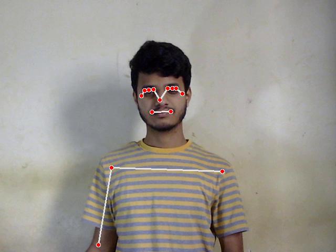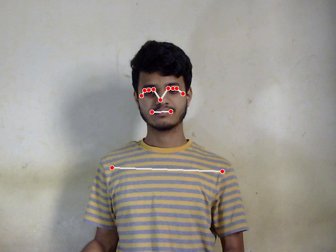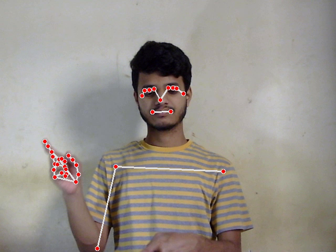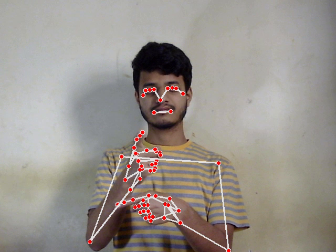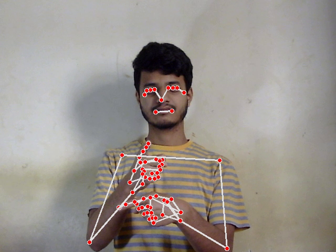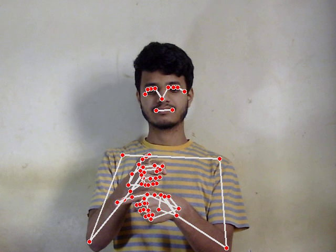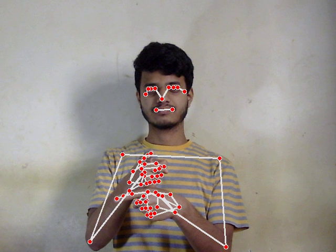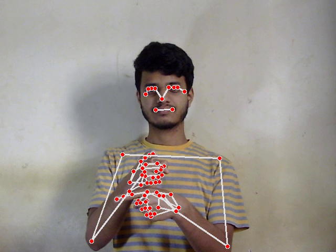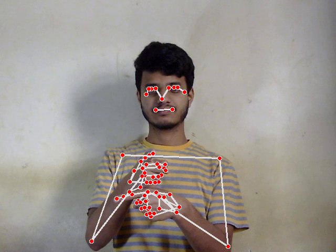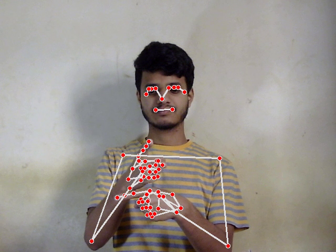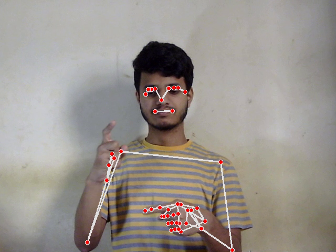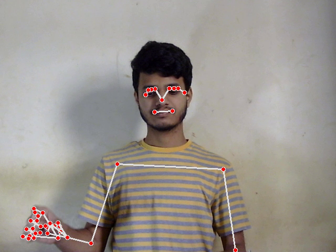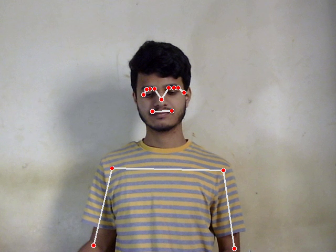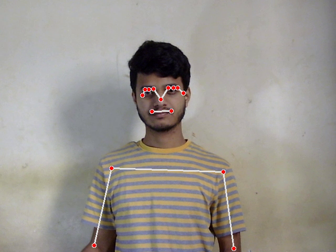right